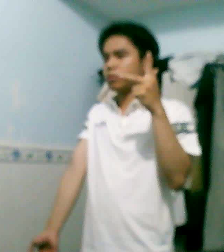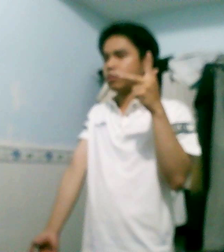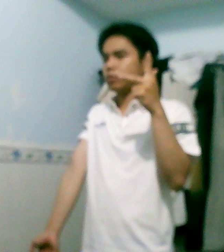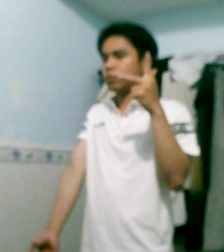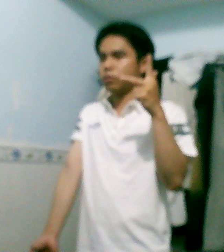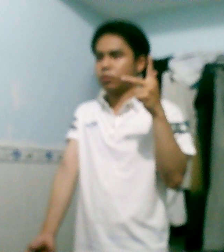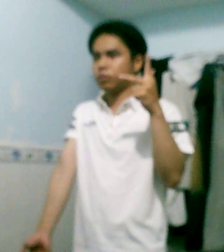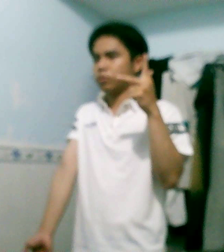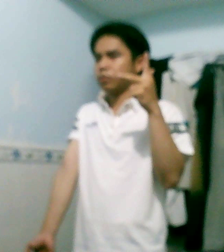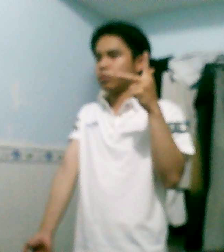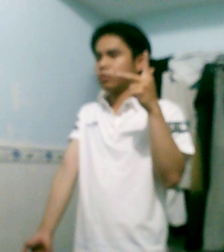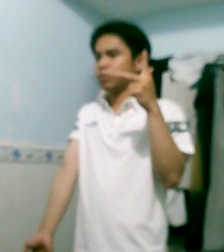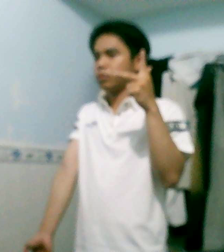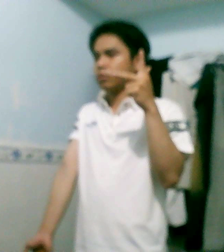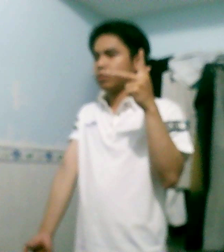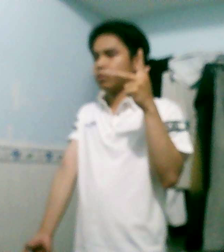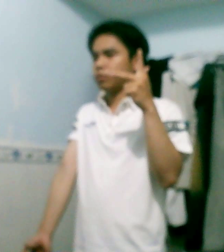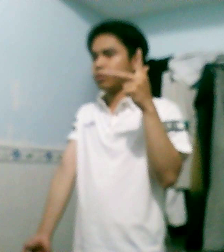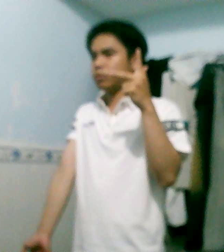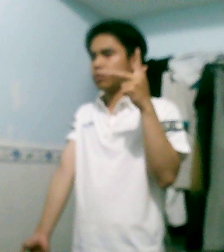k